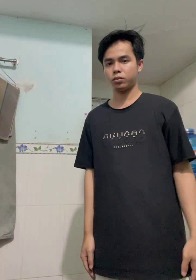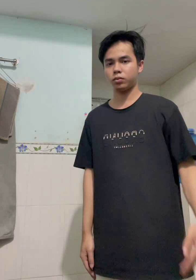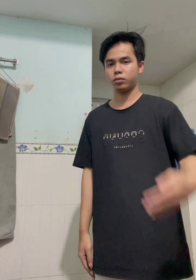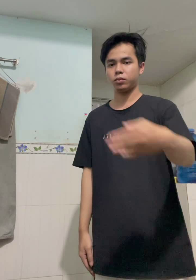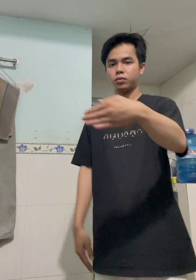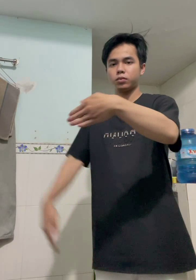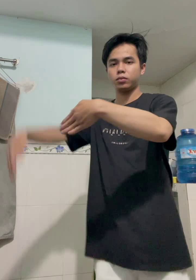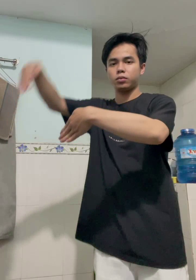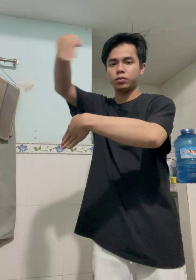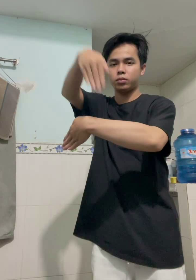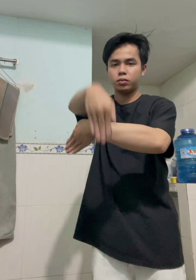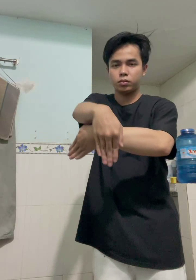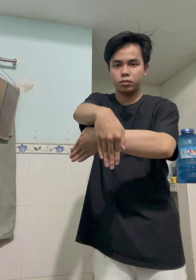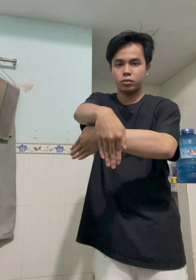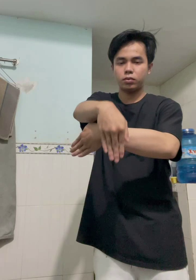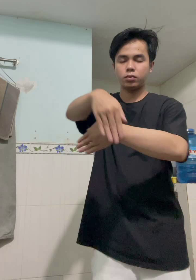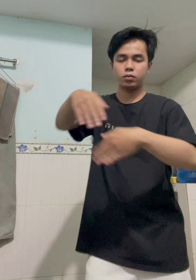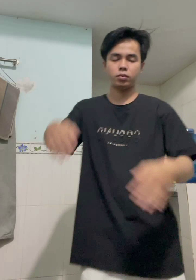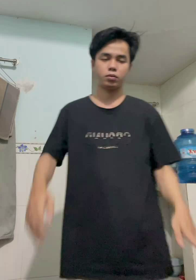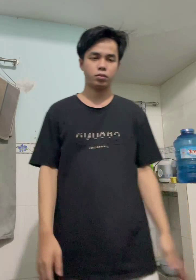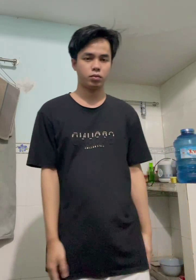buoi chieu